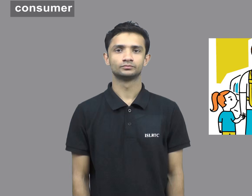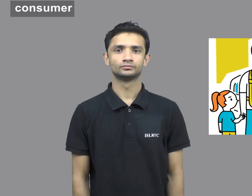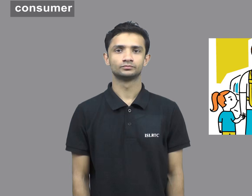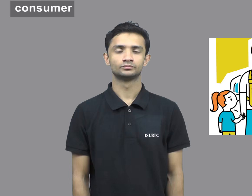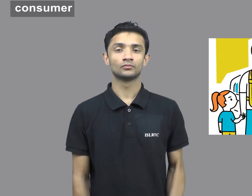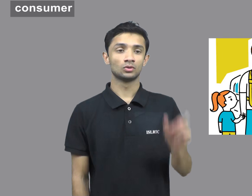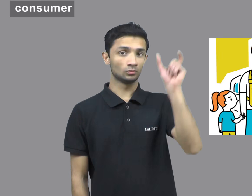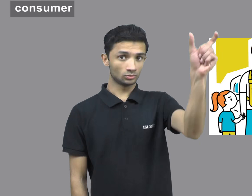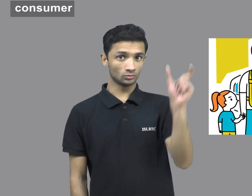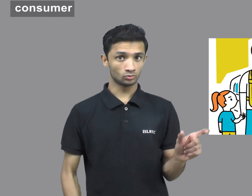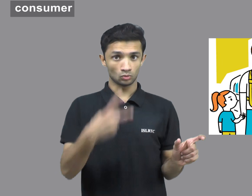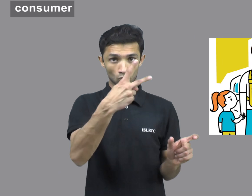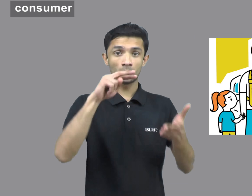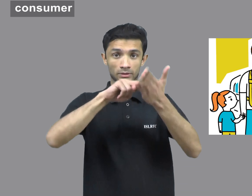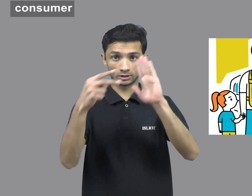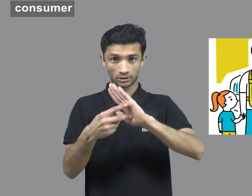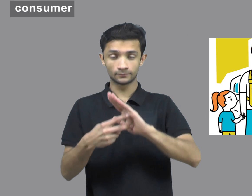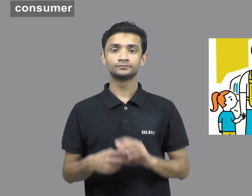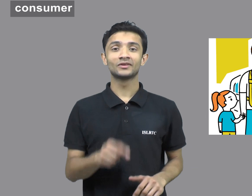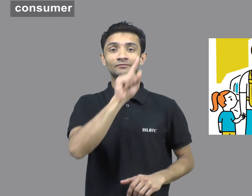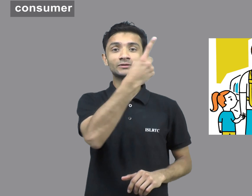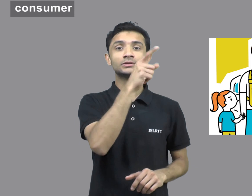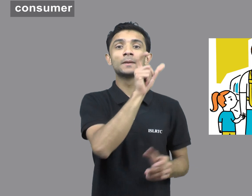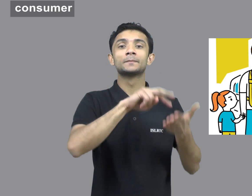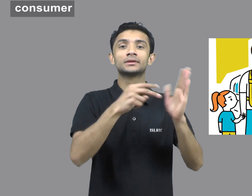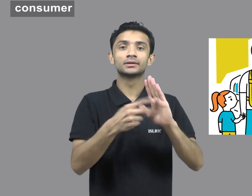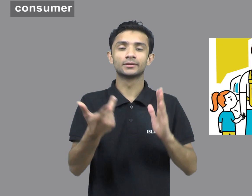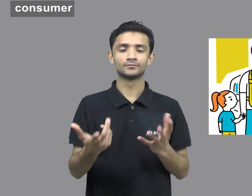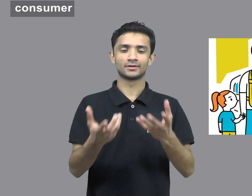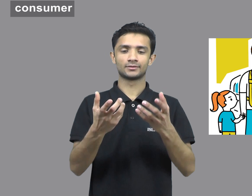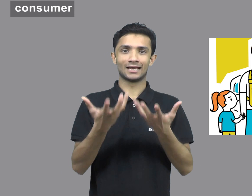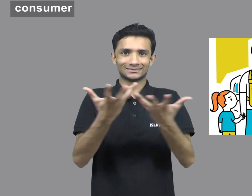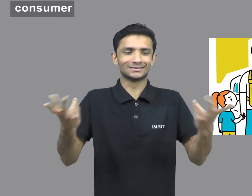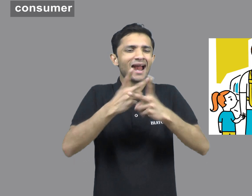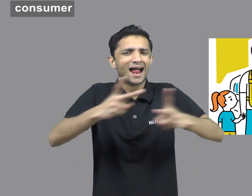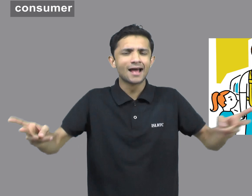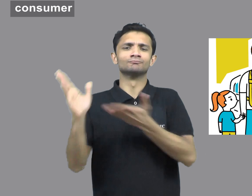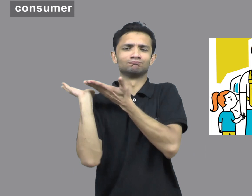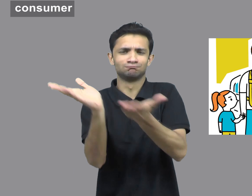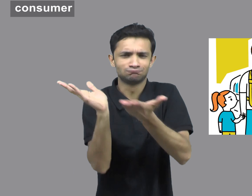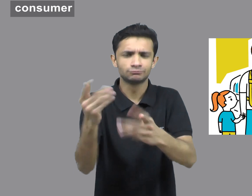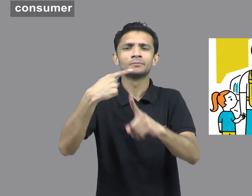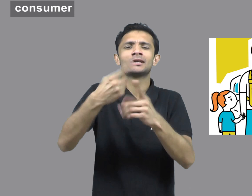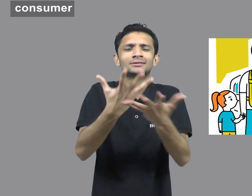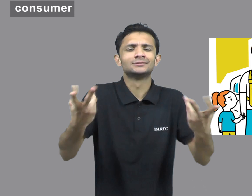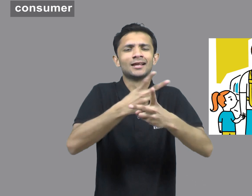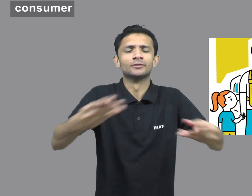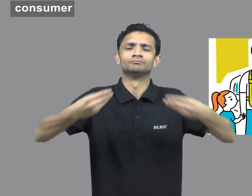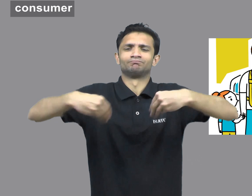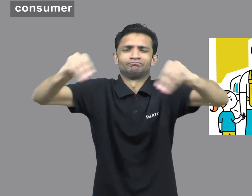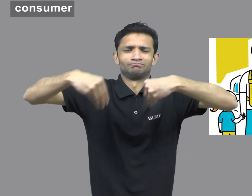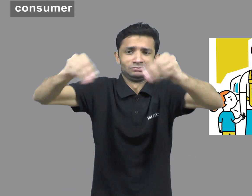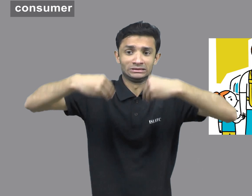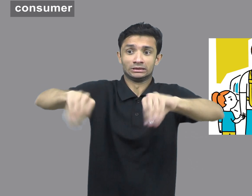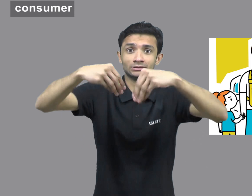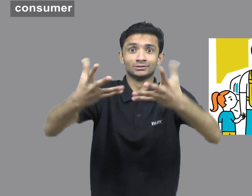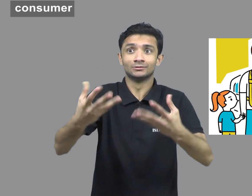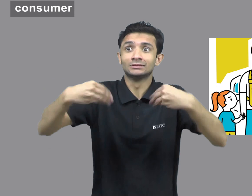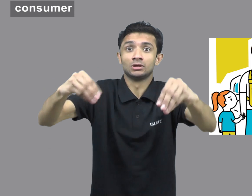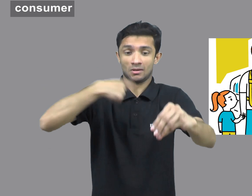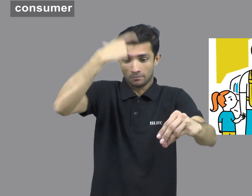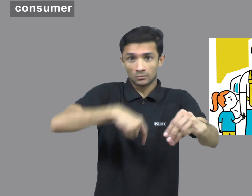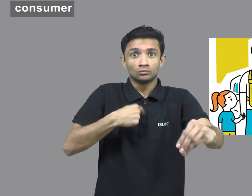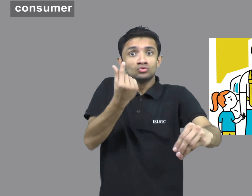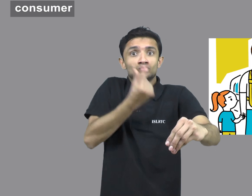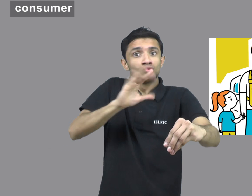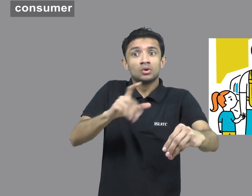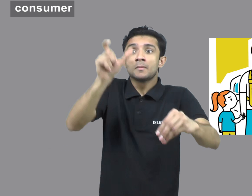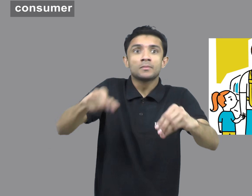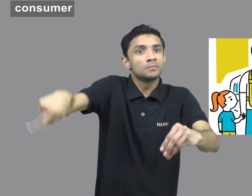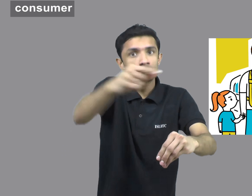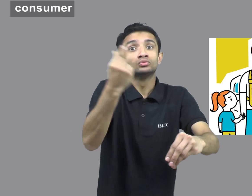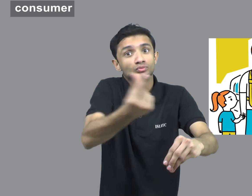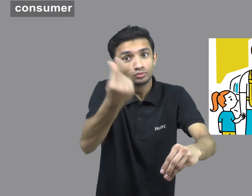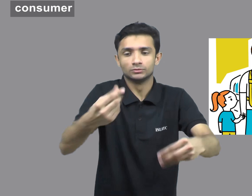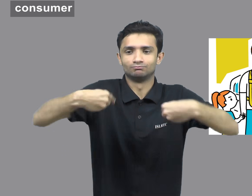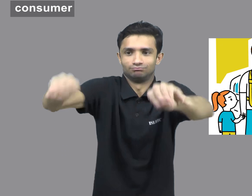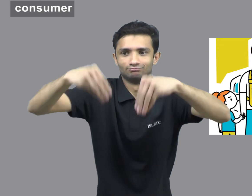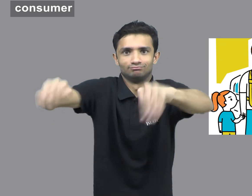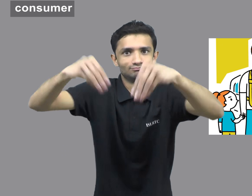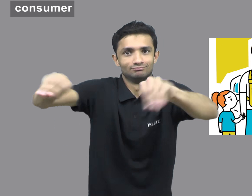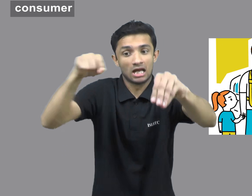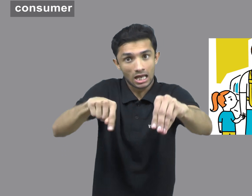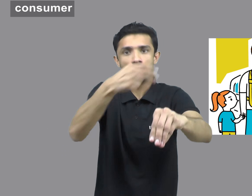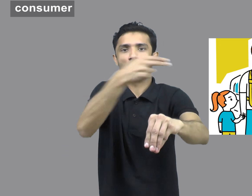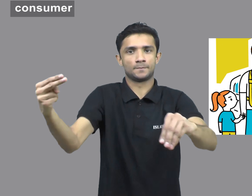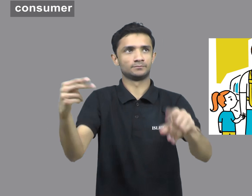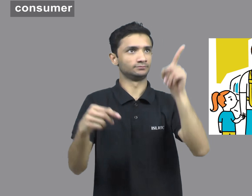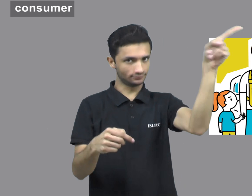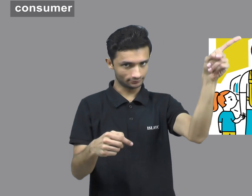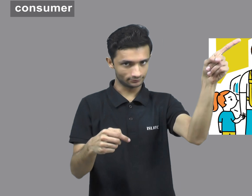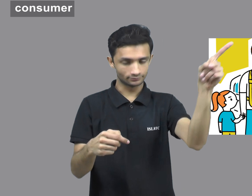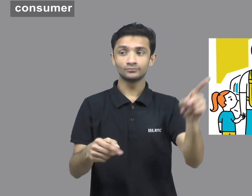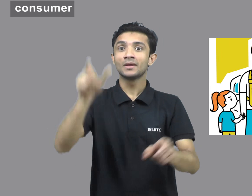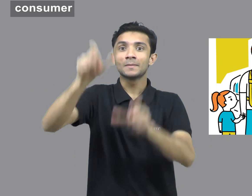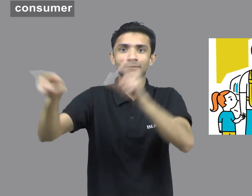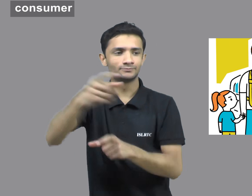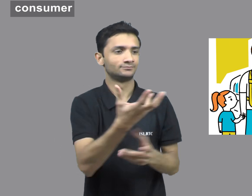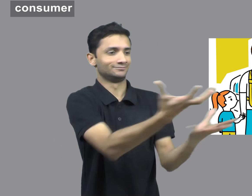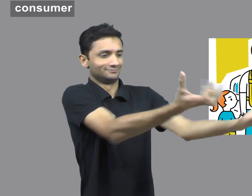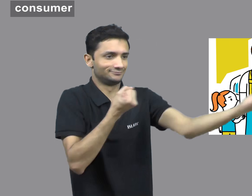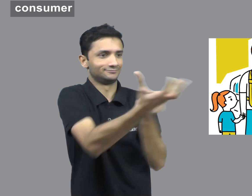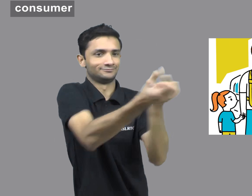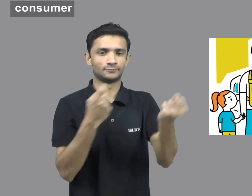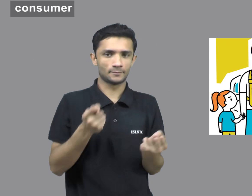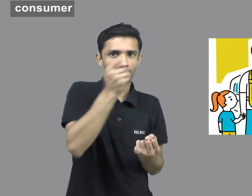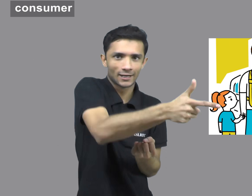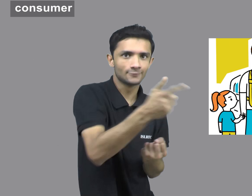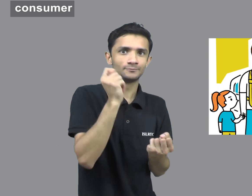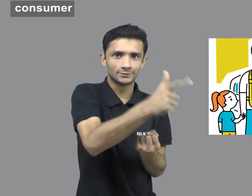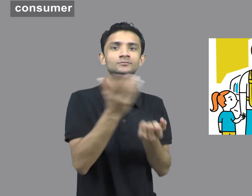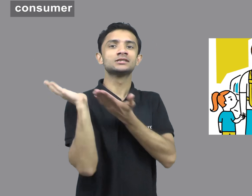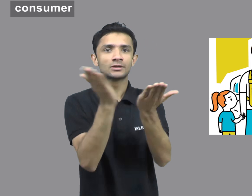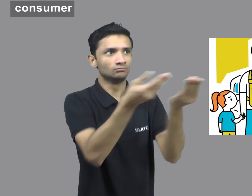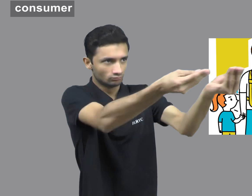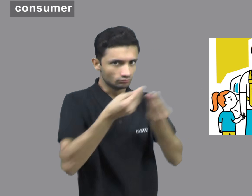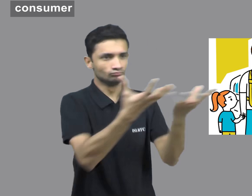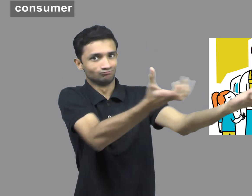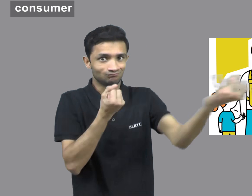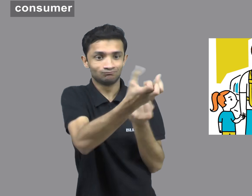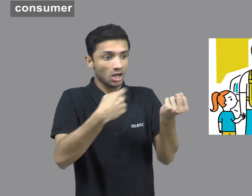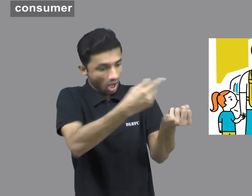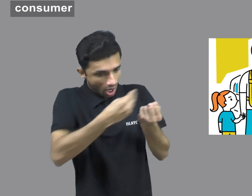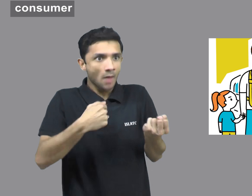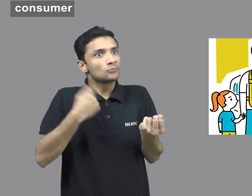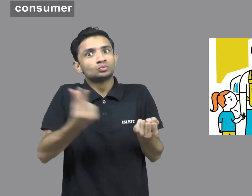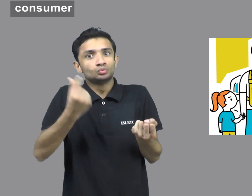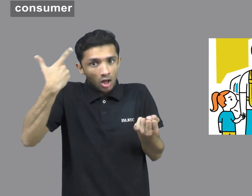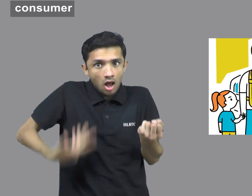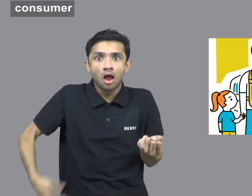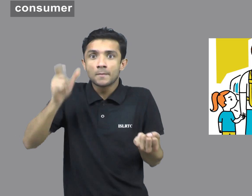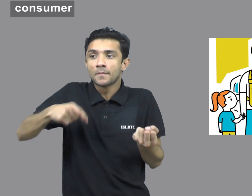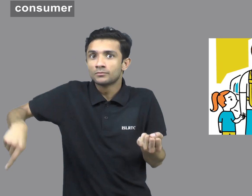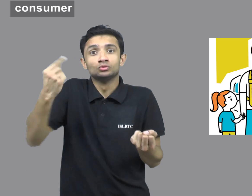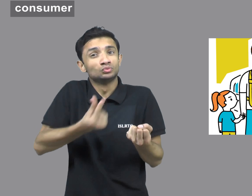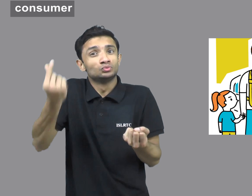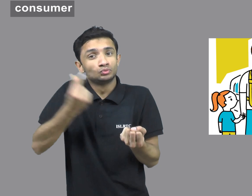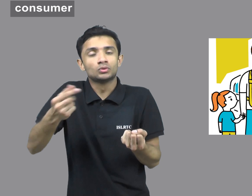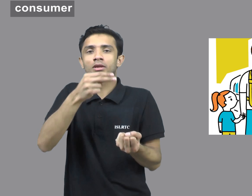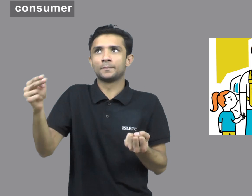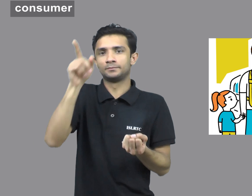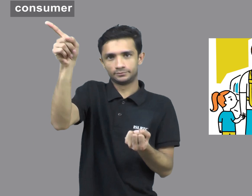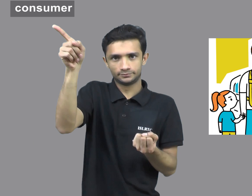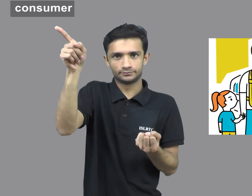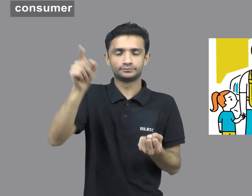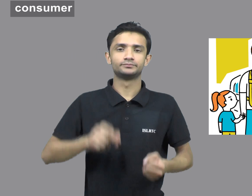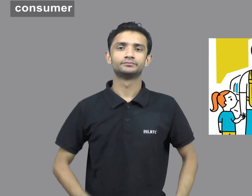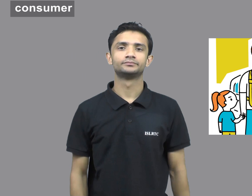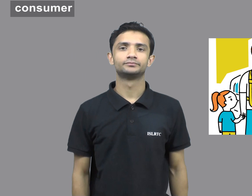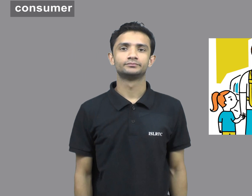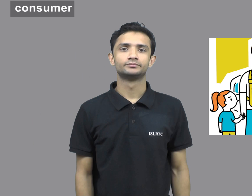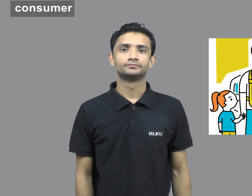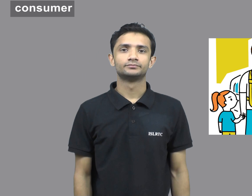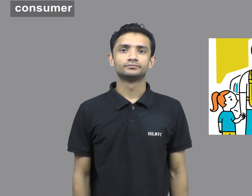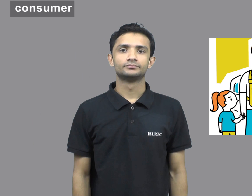Consumer and Product